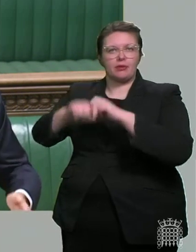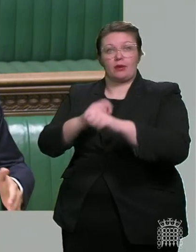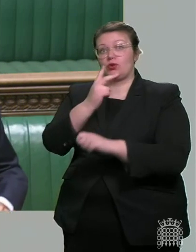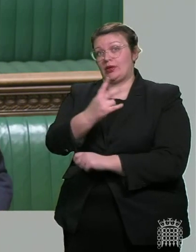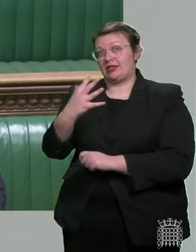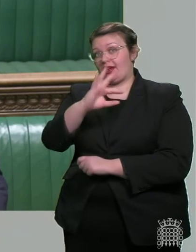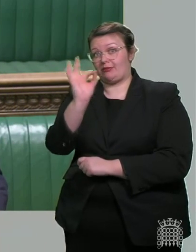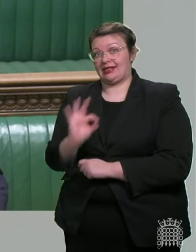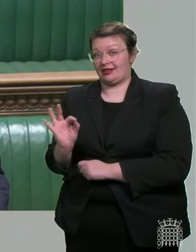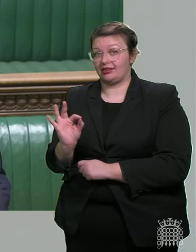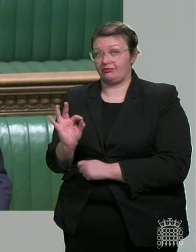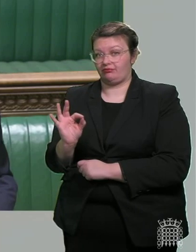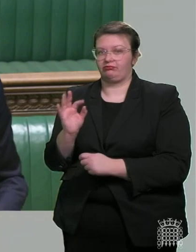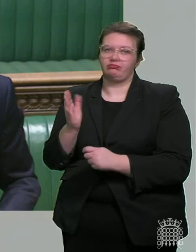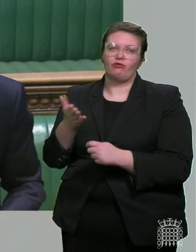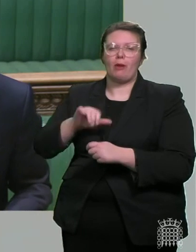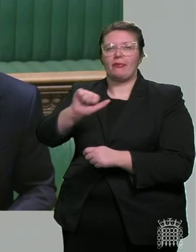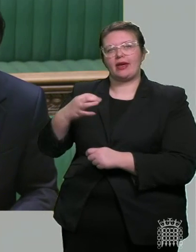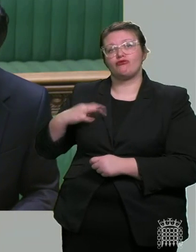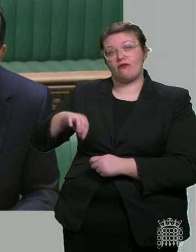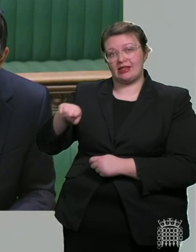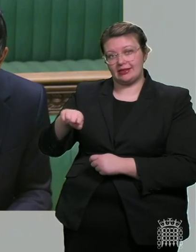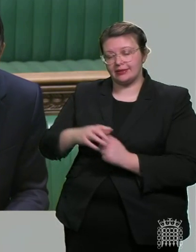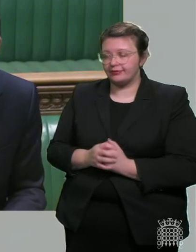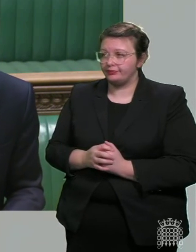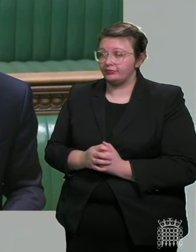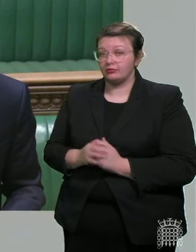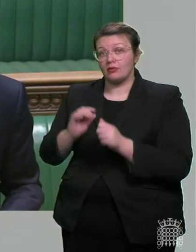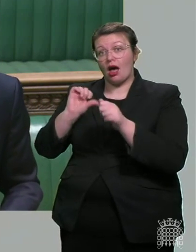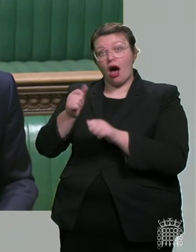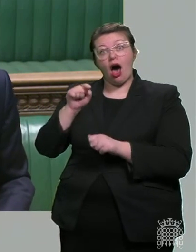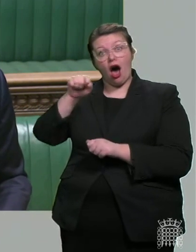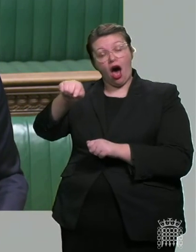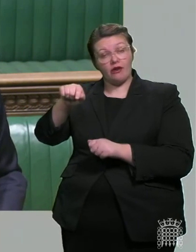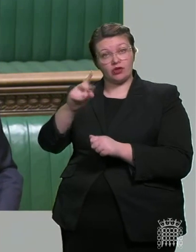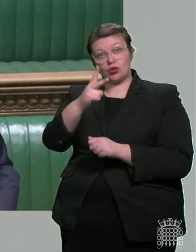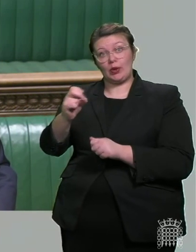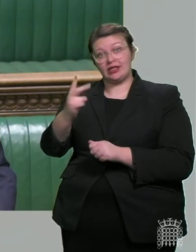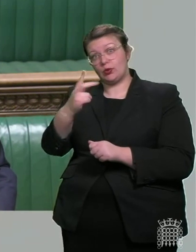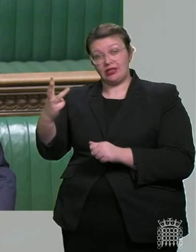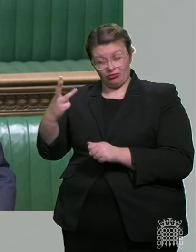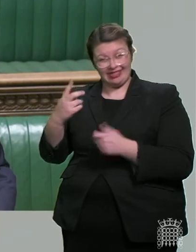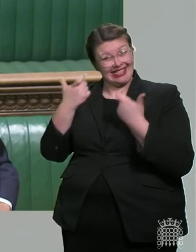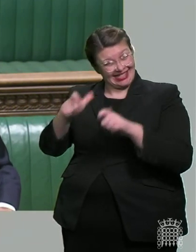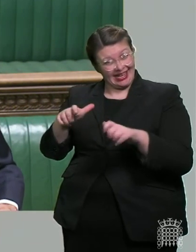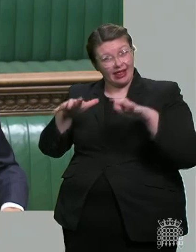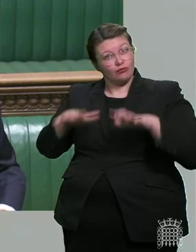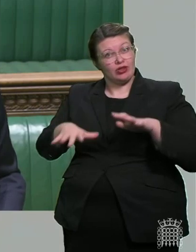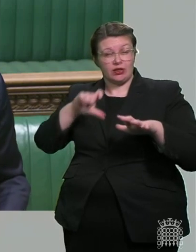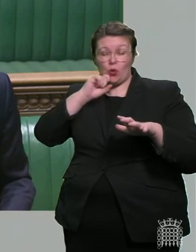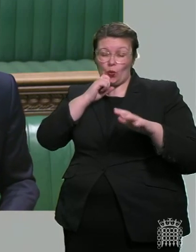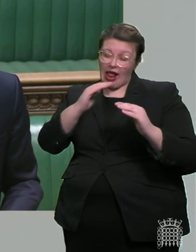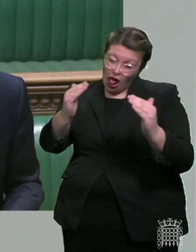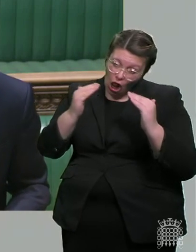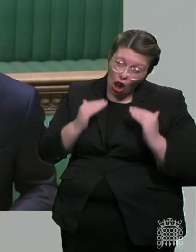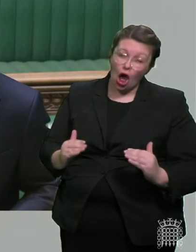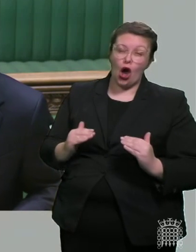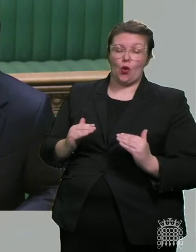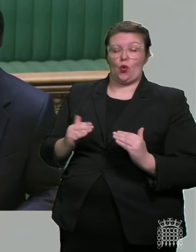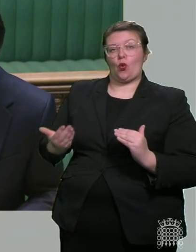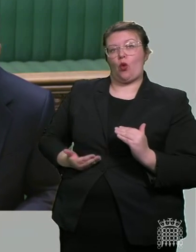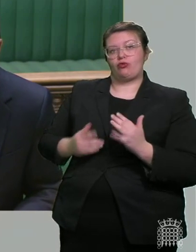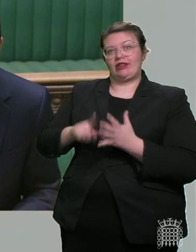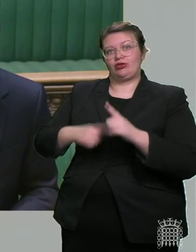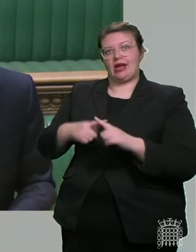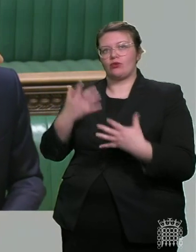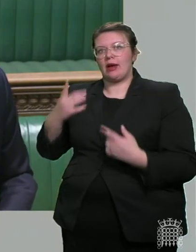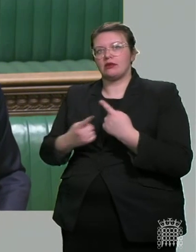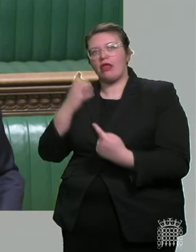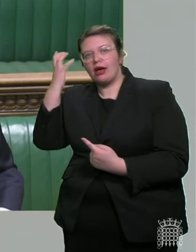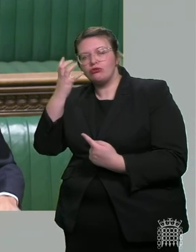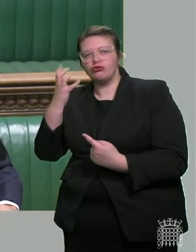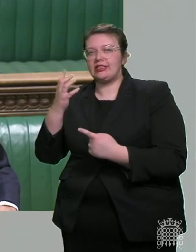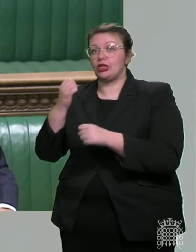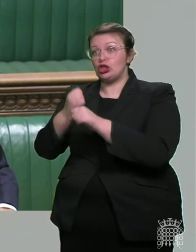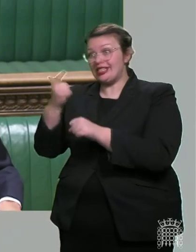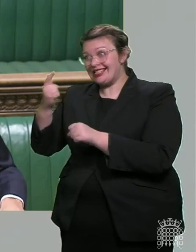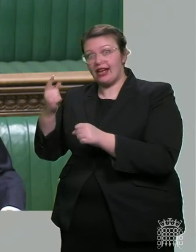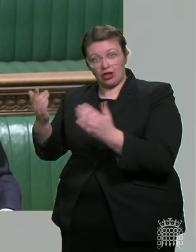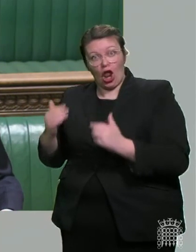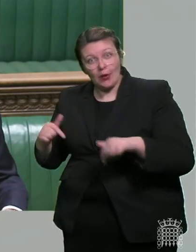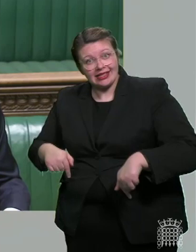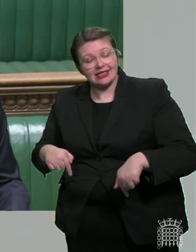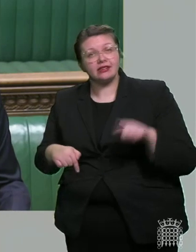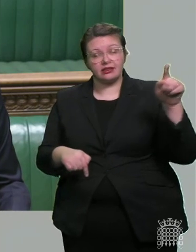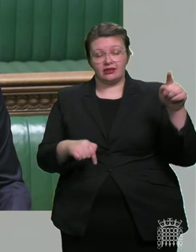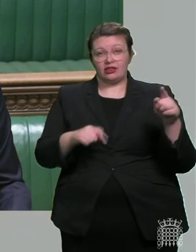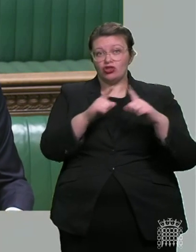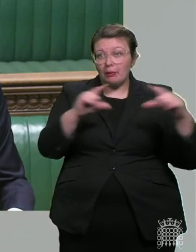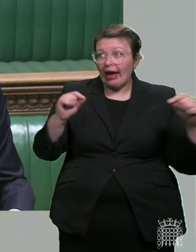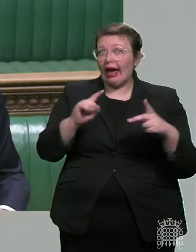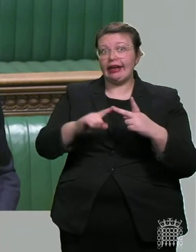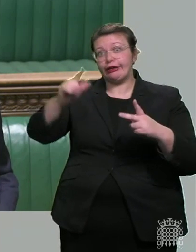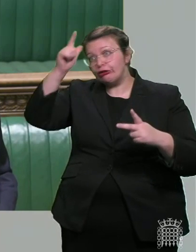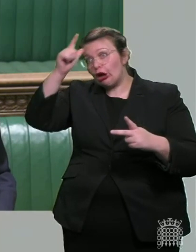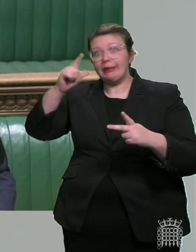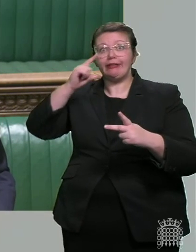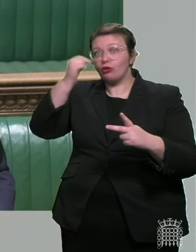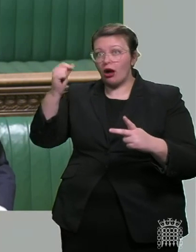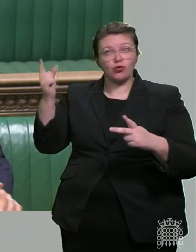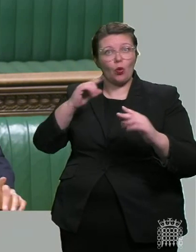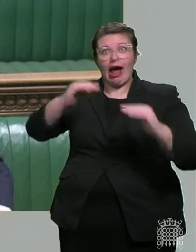Even after this change the United Kingdom will still have the lowest corporation tax rate in the G7, lower than that of the United States, Canada, Italy, Japan, Germany and France.